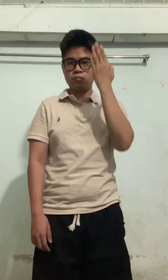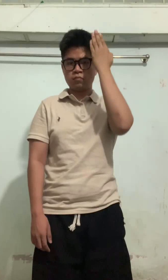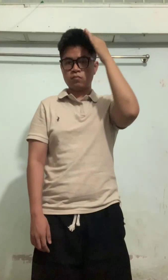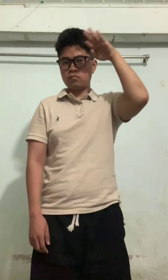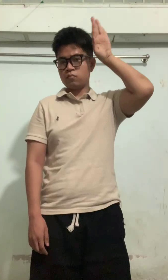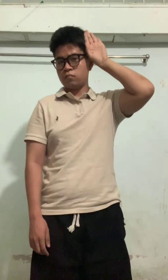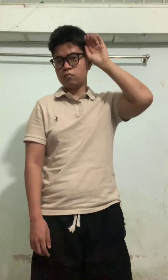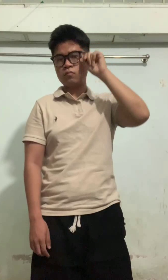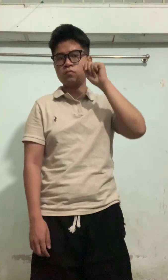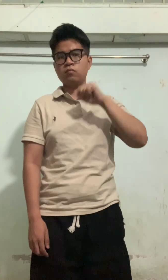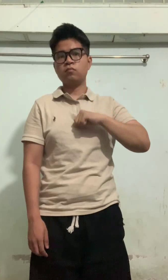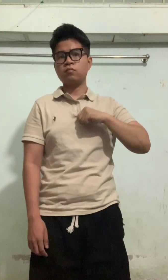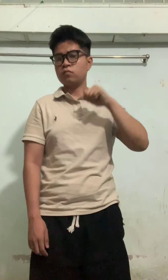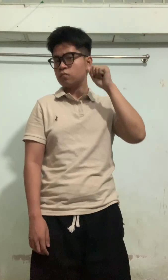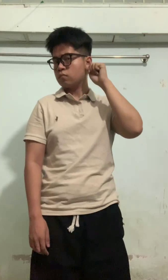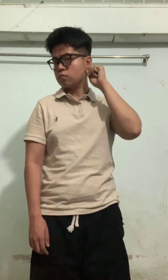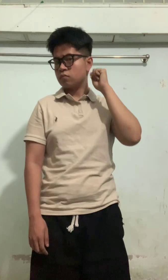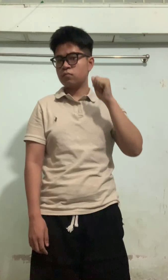thay co